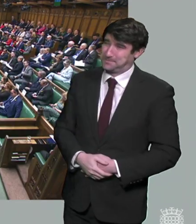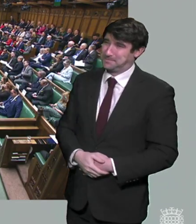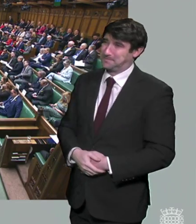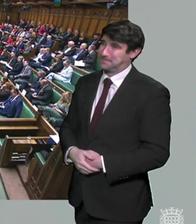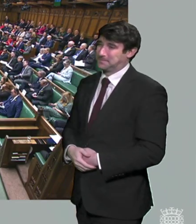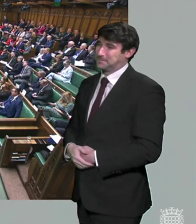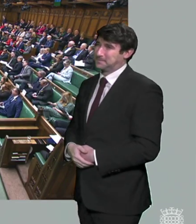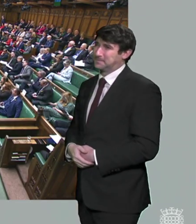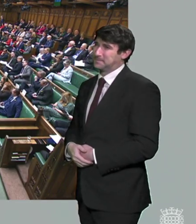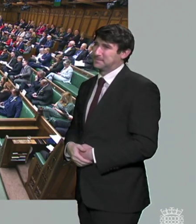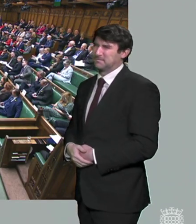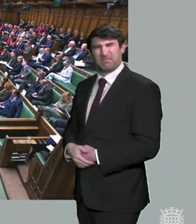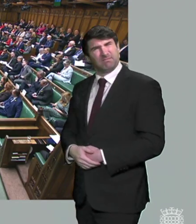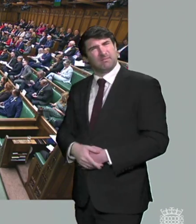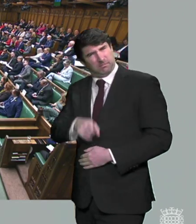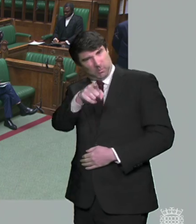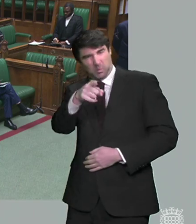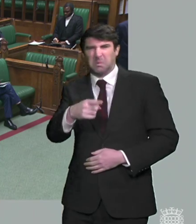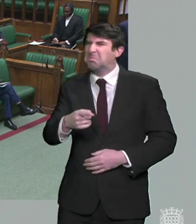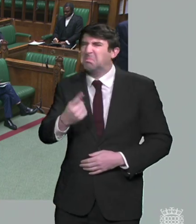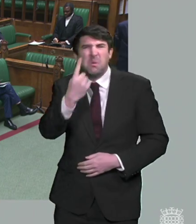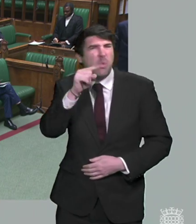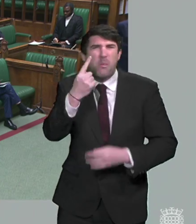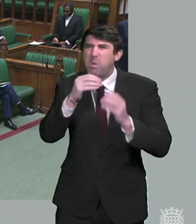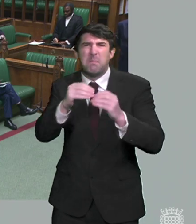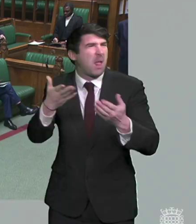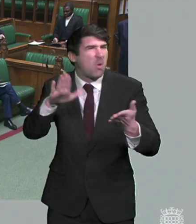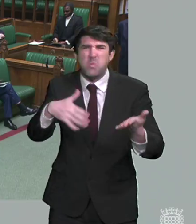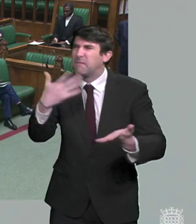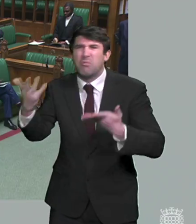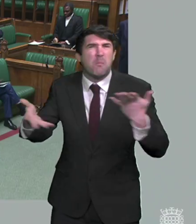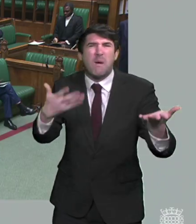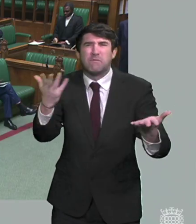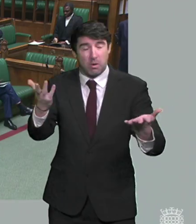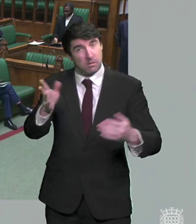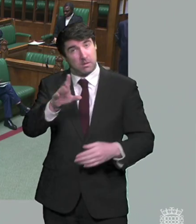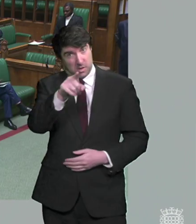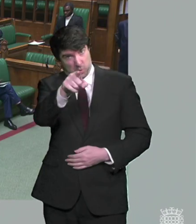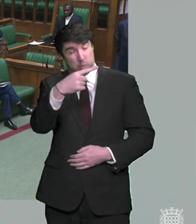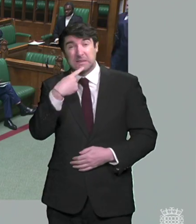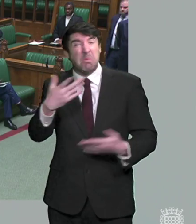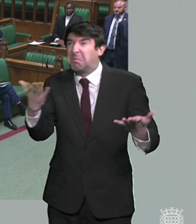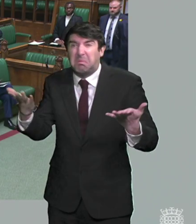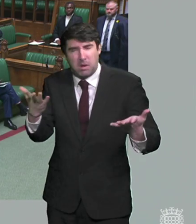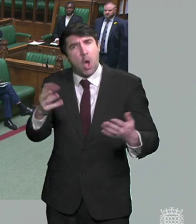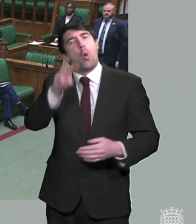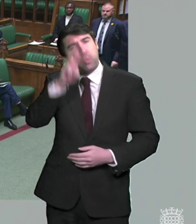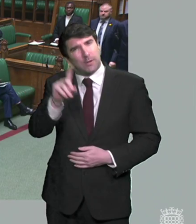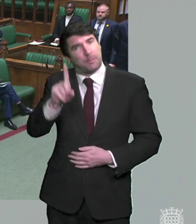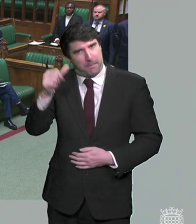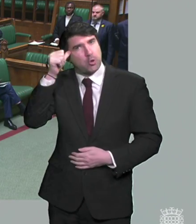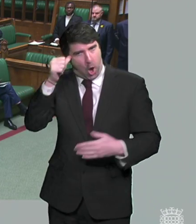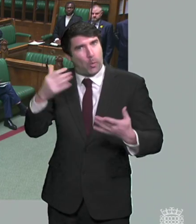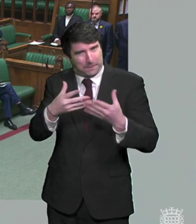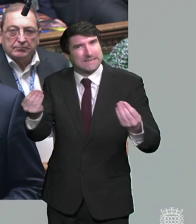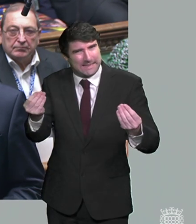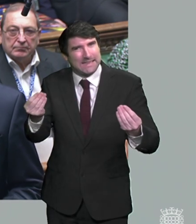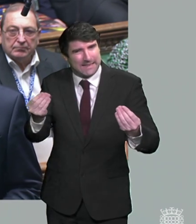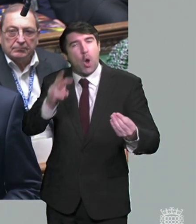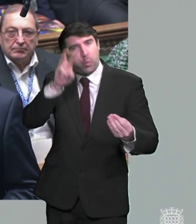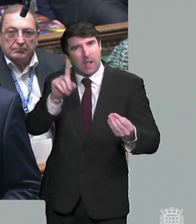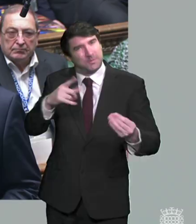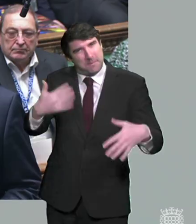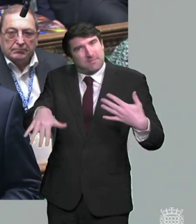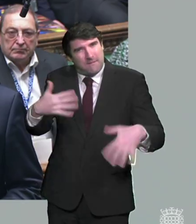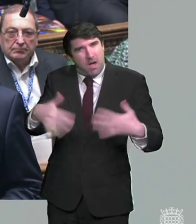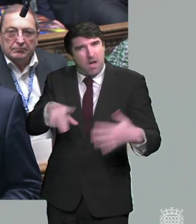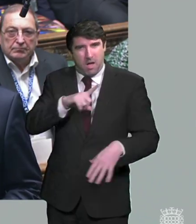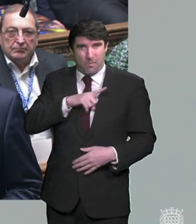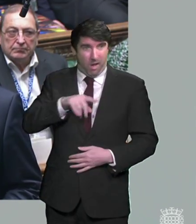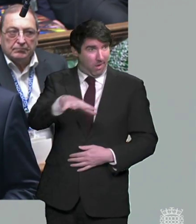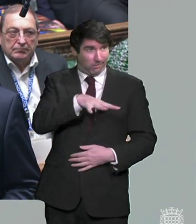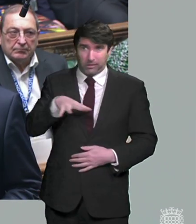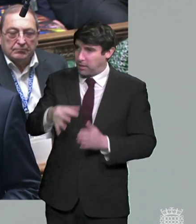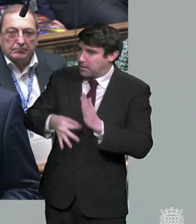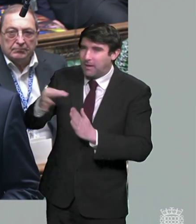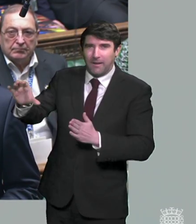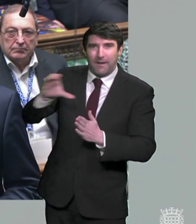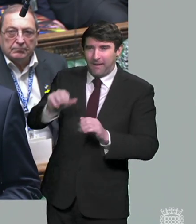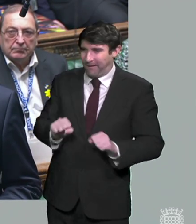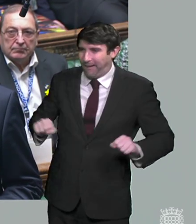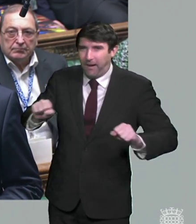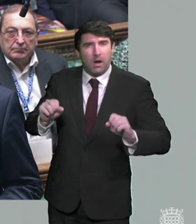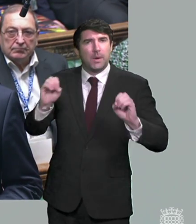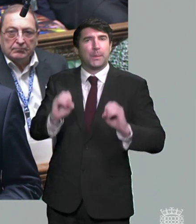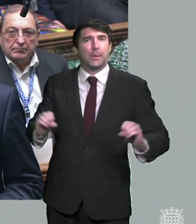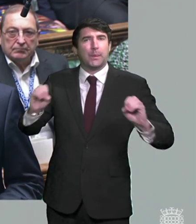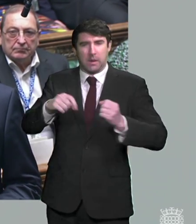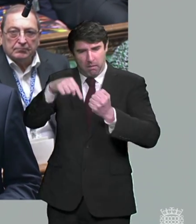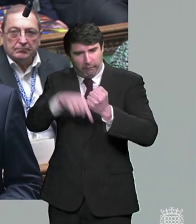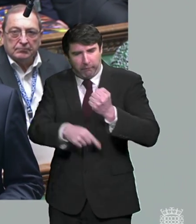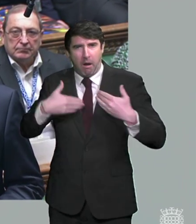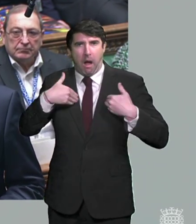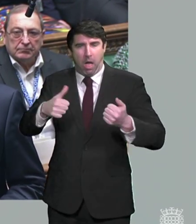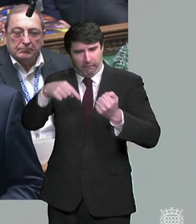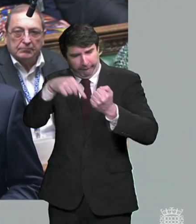The Minister says that he does not recognise the figure of £1.1 billion—well, the people and communities of Wales will recognise that £1.1 billion when it fails to materialise any significant improvement in their communities and healthcare outcomes, or in business investment.